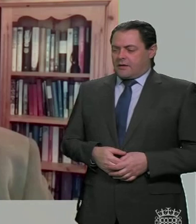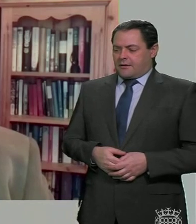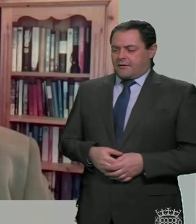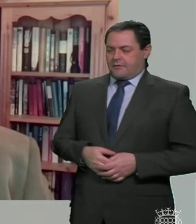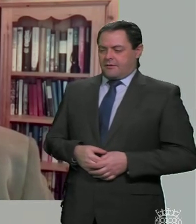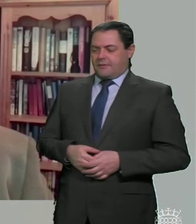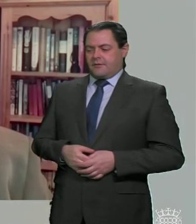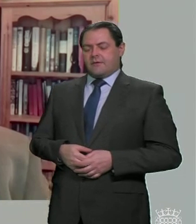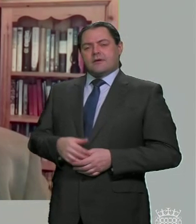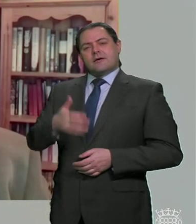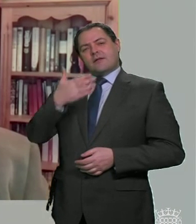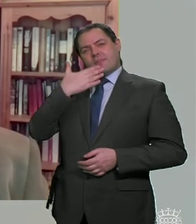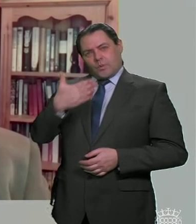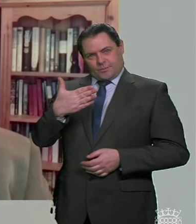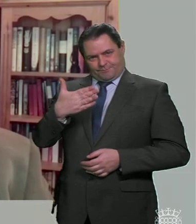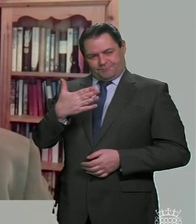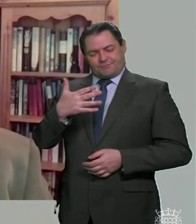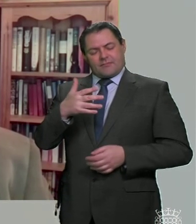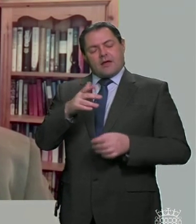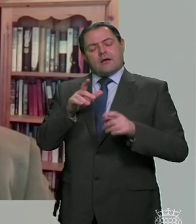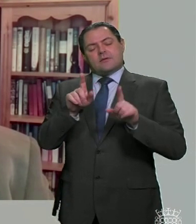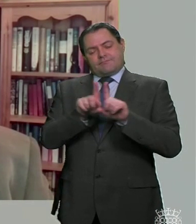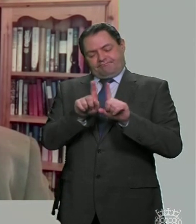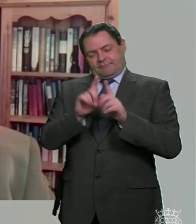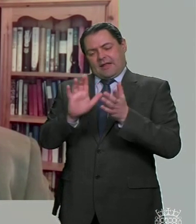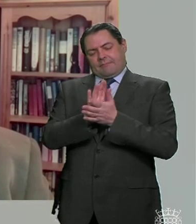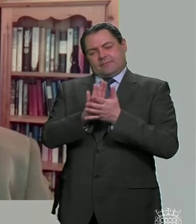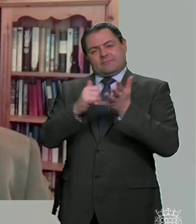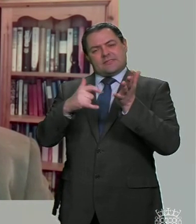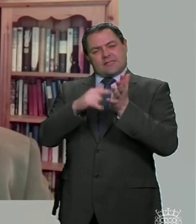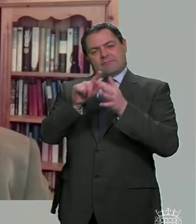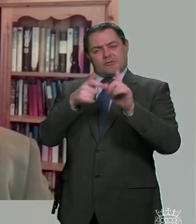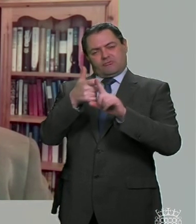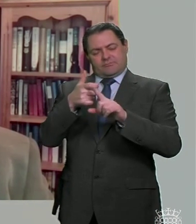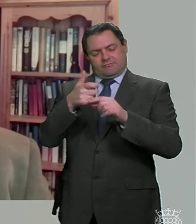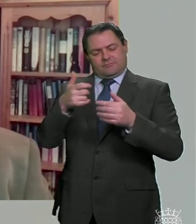May I wish everyone a happy St Patrick’s day?